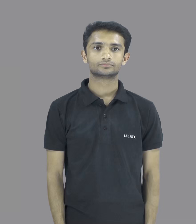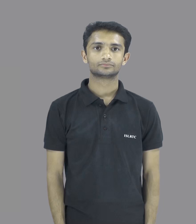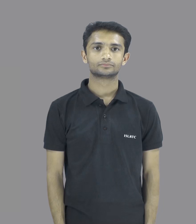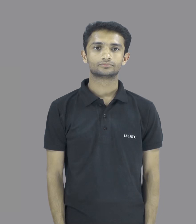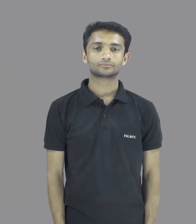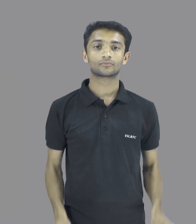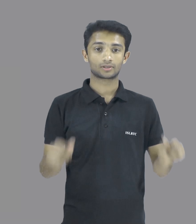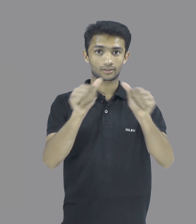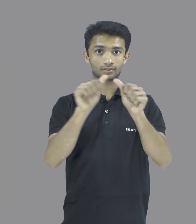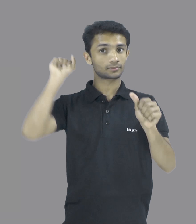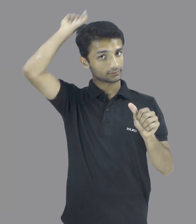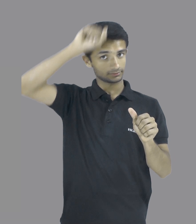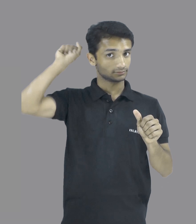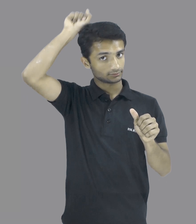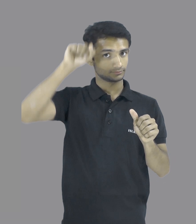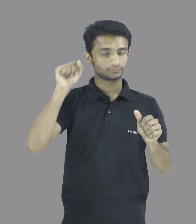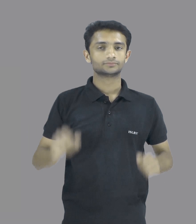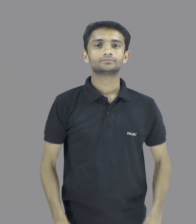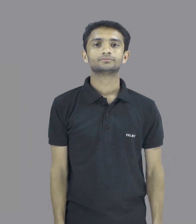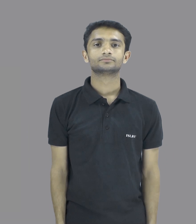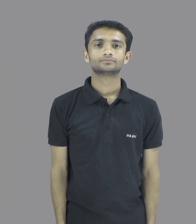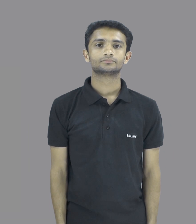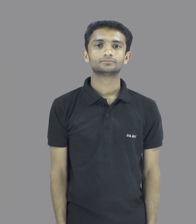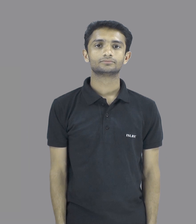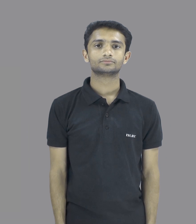Amritsar